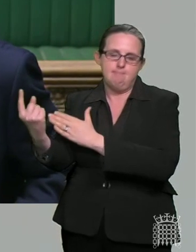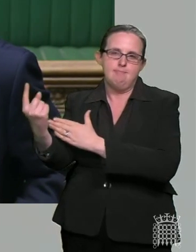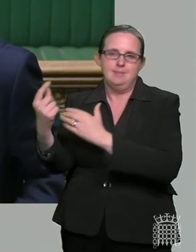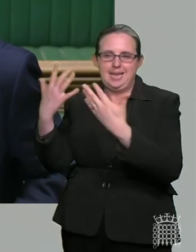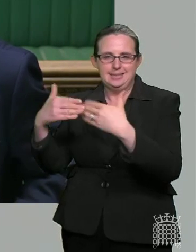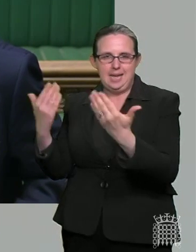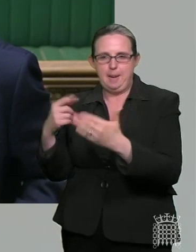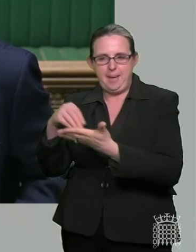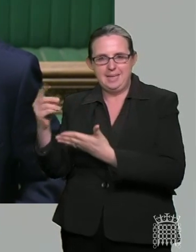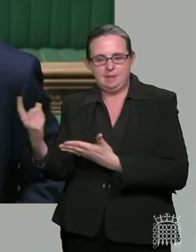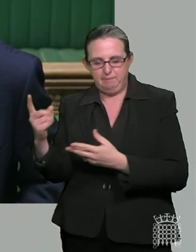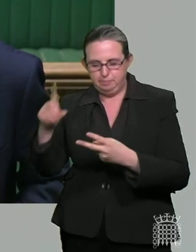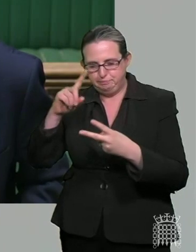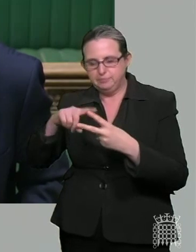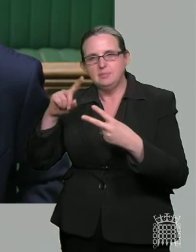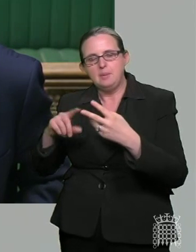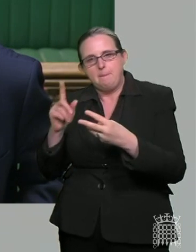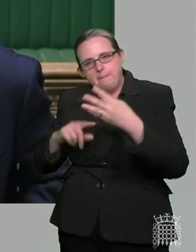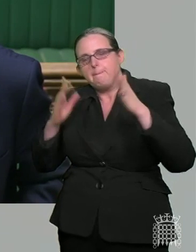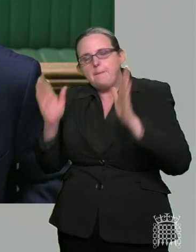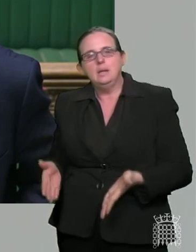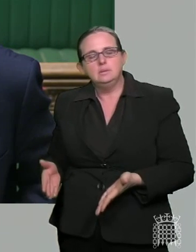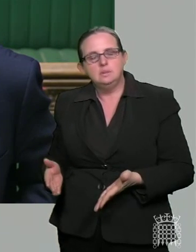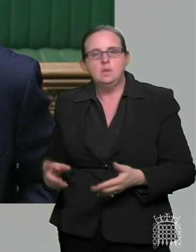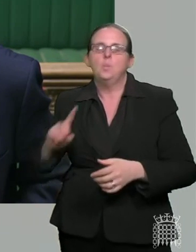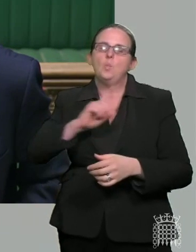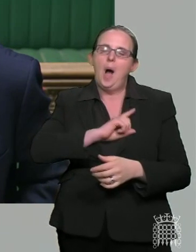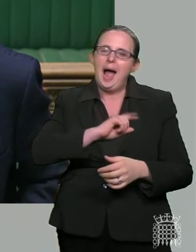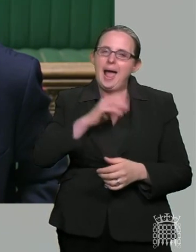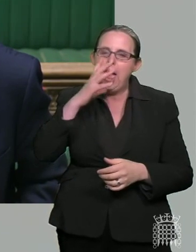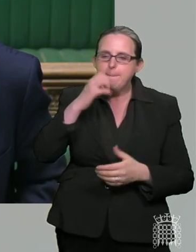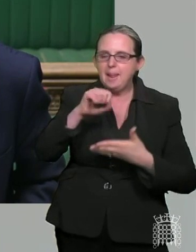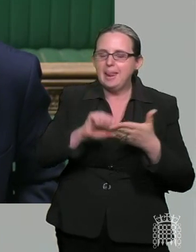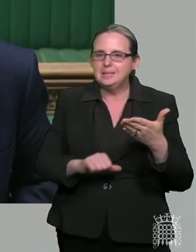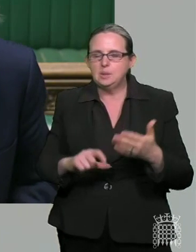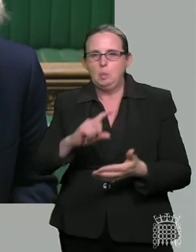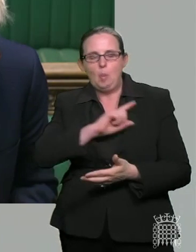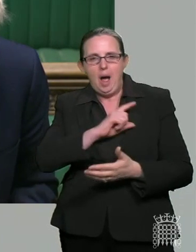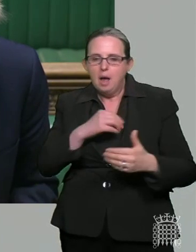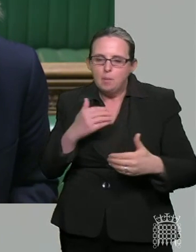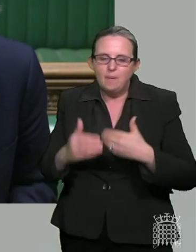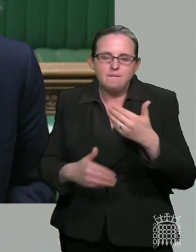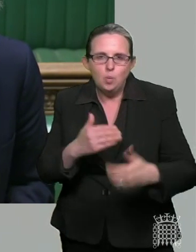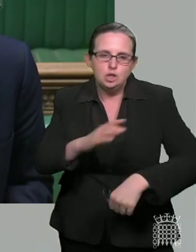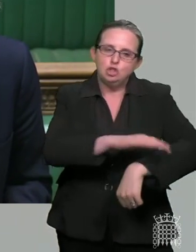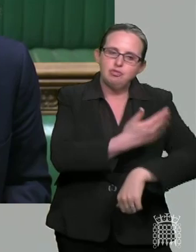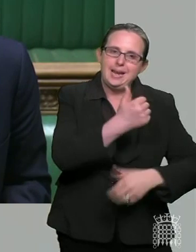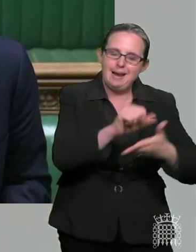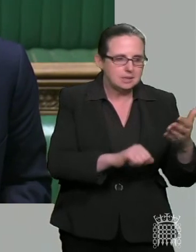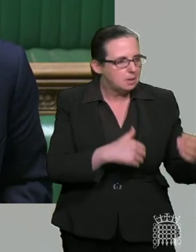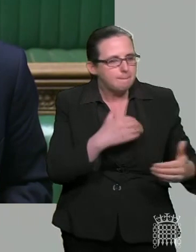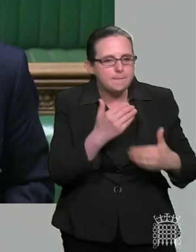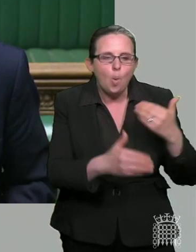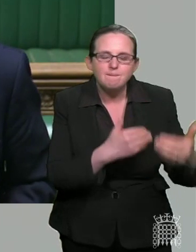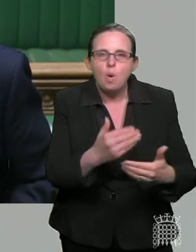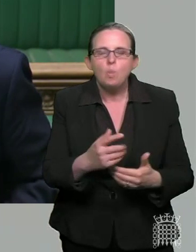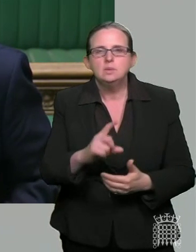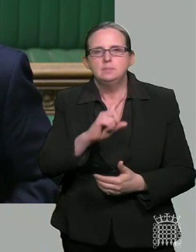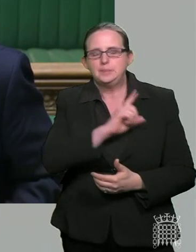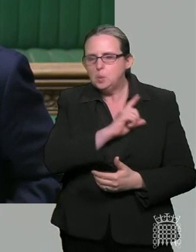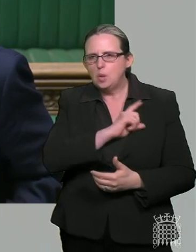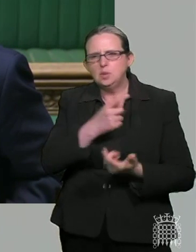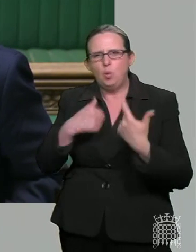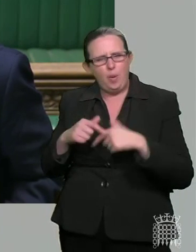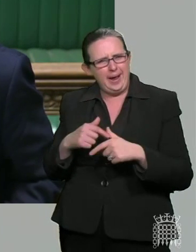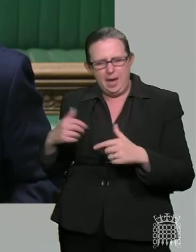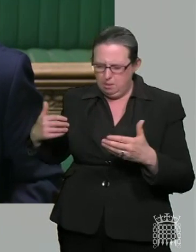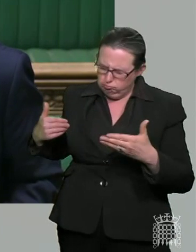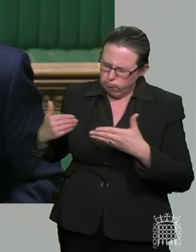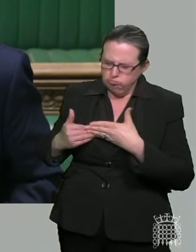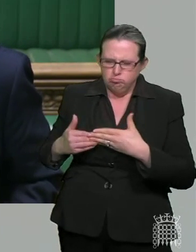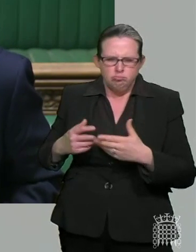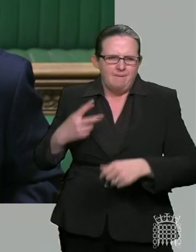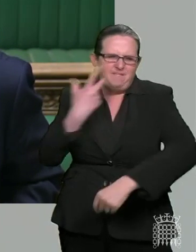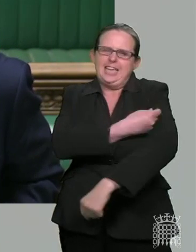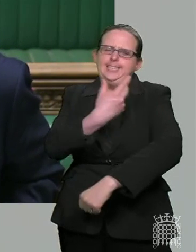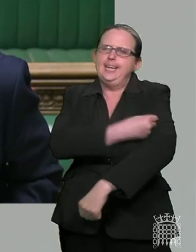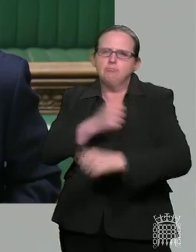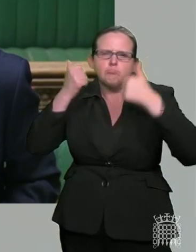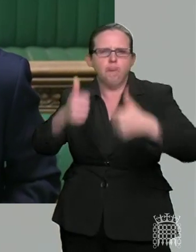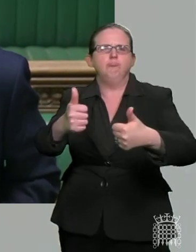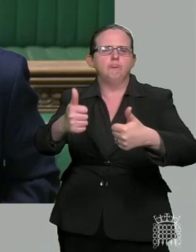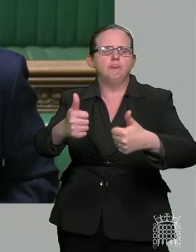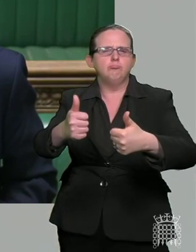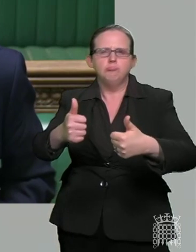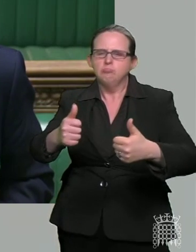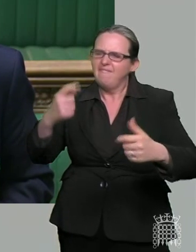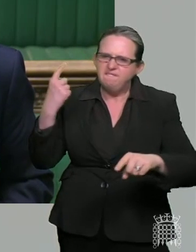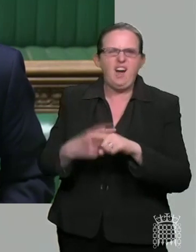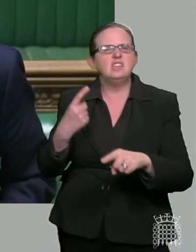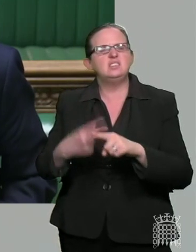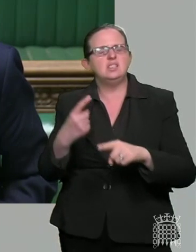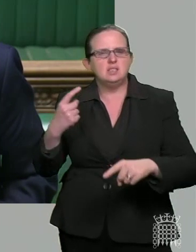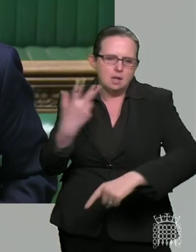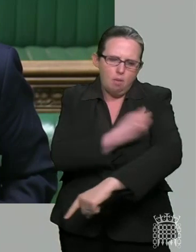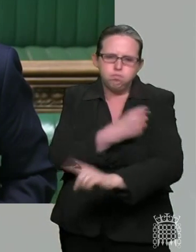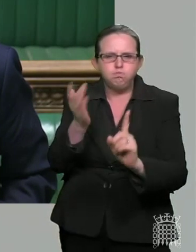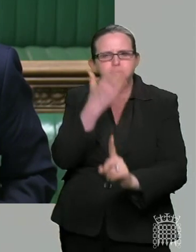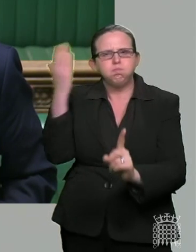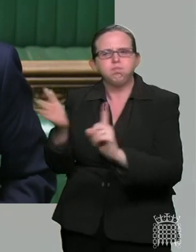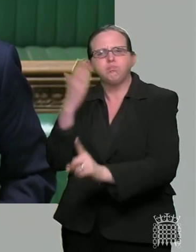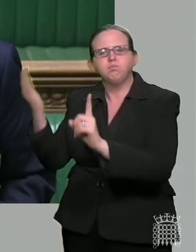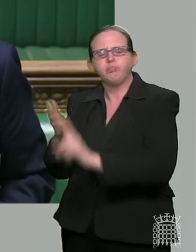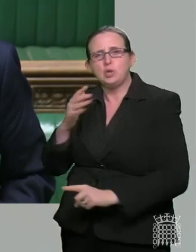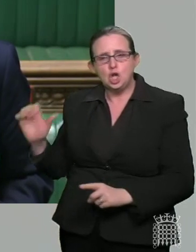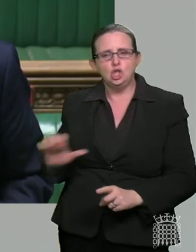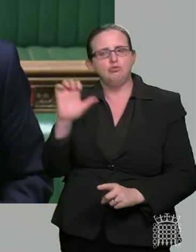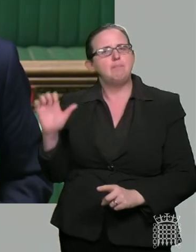The reason we are able to move forward in the way that we have been is because, as I have told the House repeatedly, we are continuing with the fastest vaccination roll-out, I think, just about anywhere in Europe.